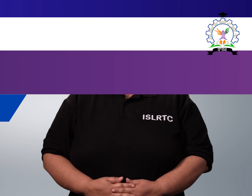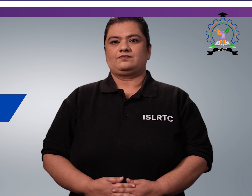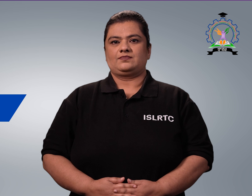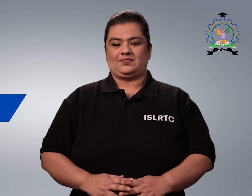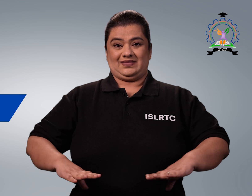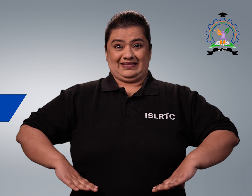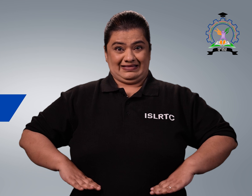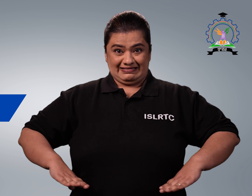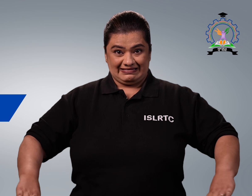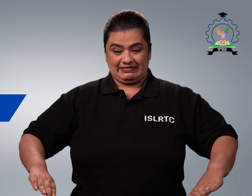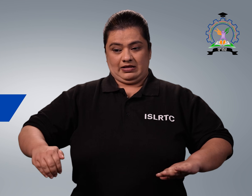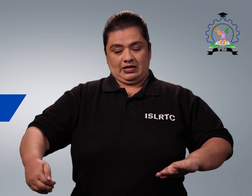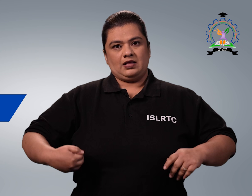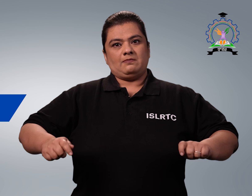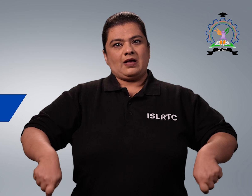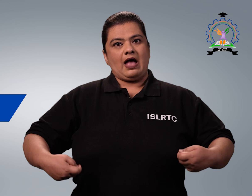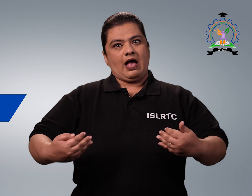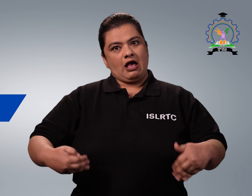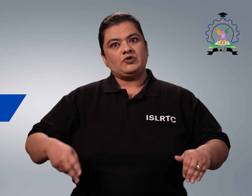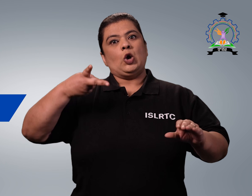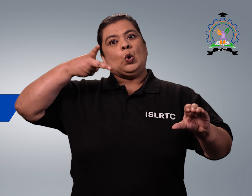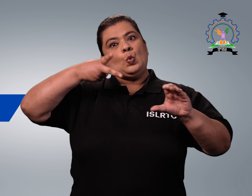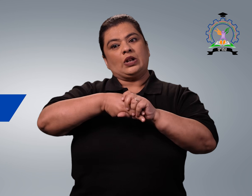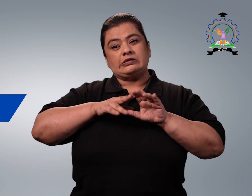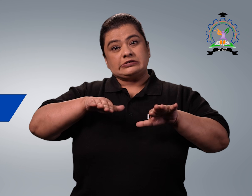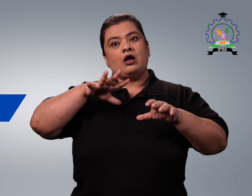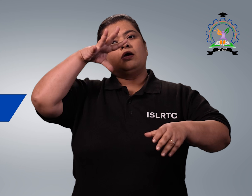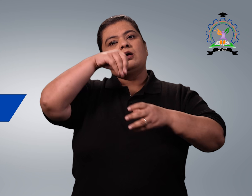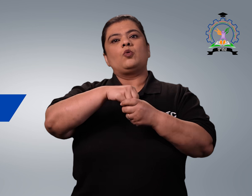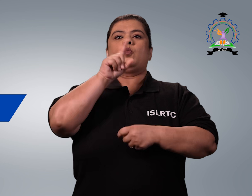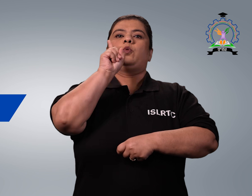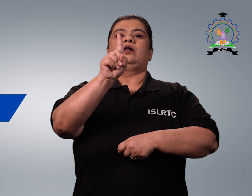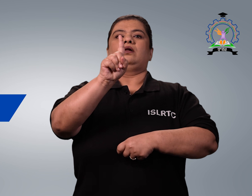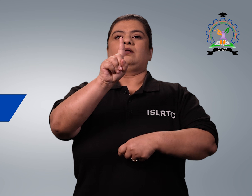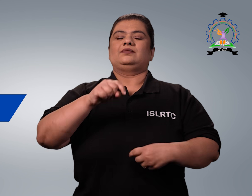Skort is a type of clothing that combines a skirt and shorts.